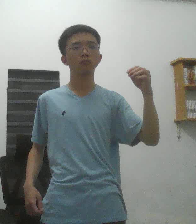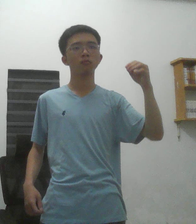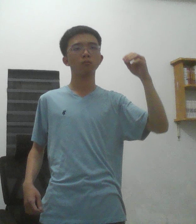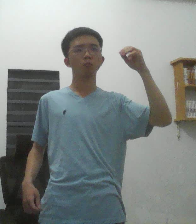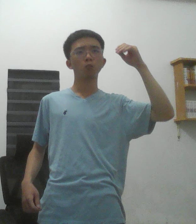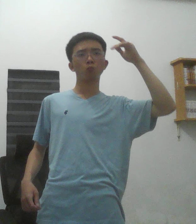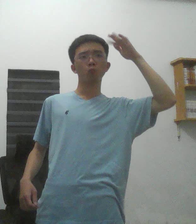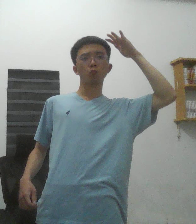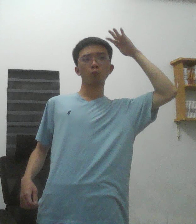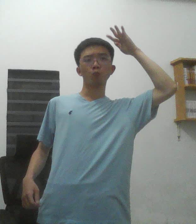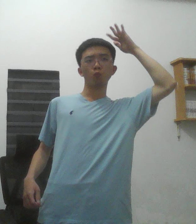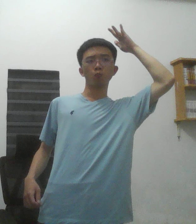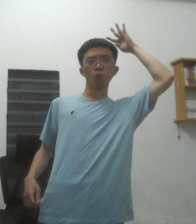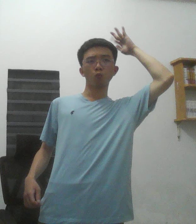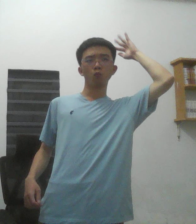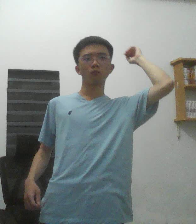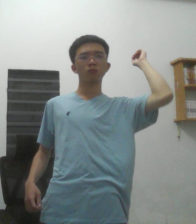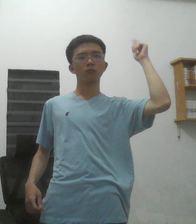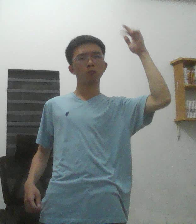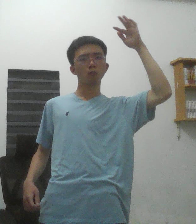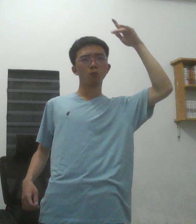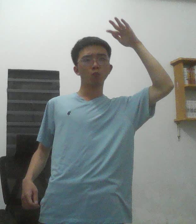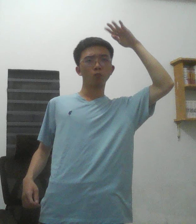vo ly